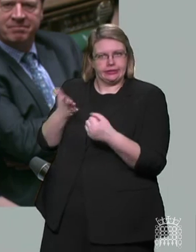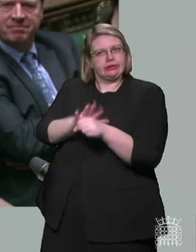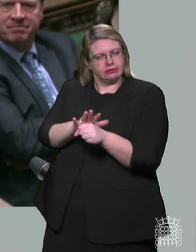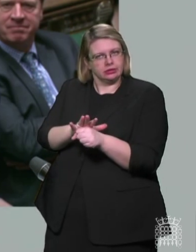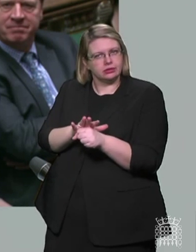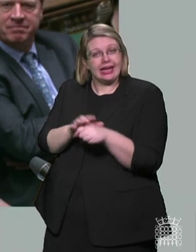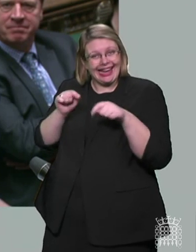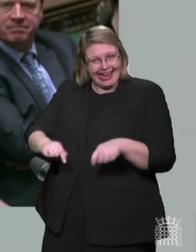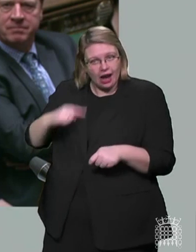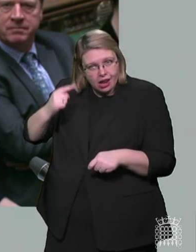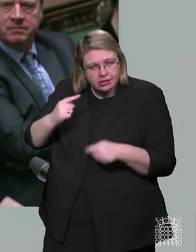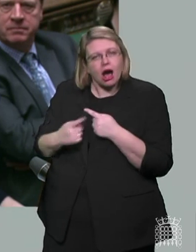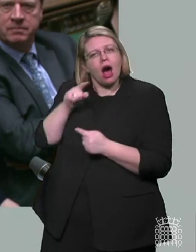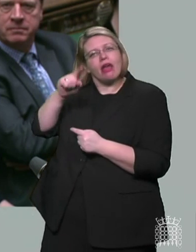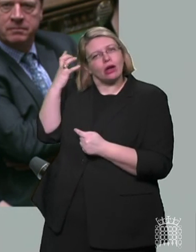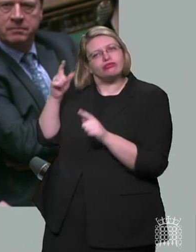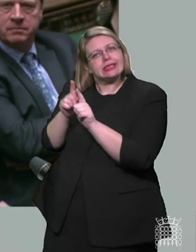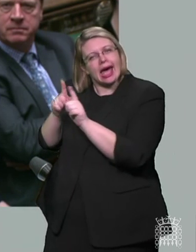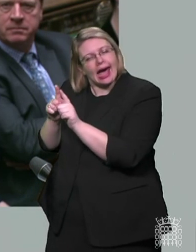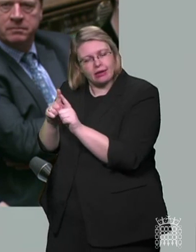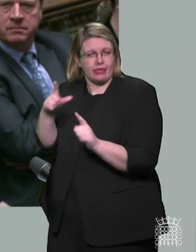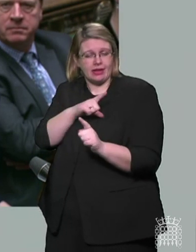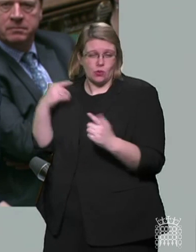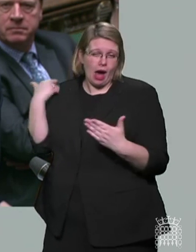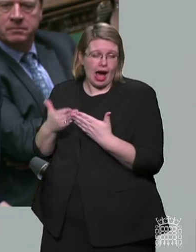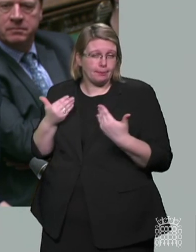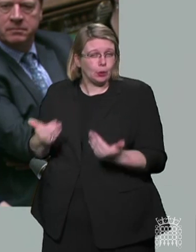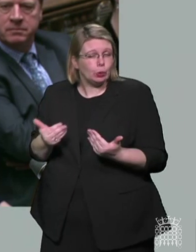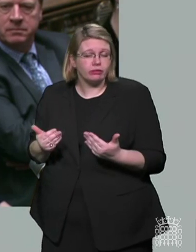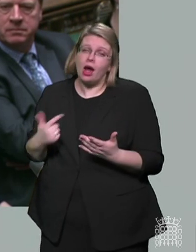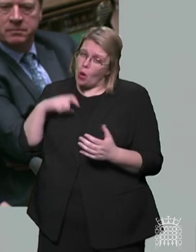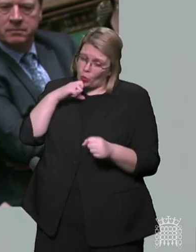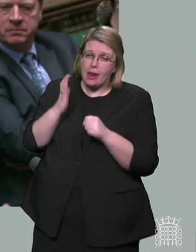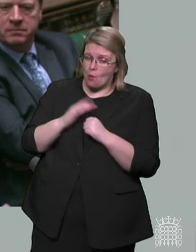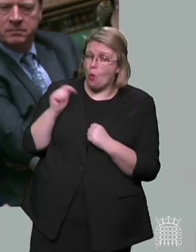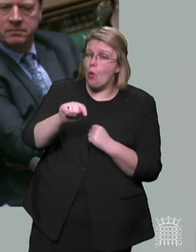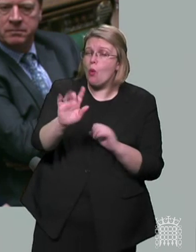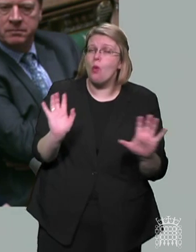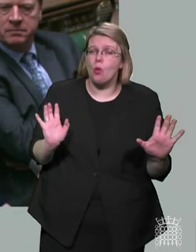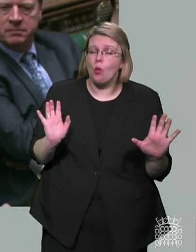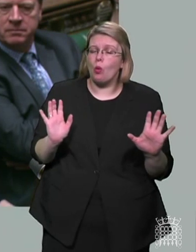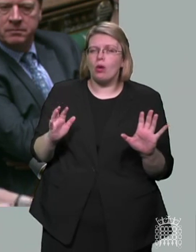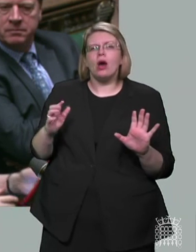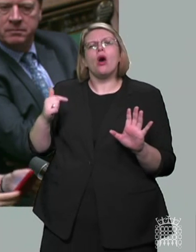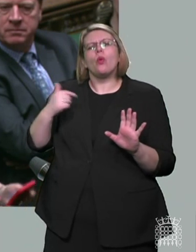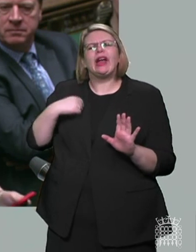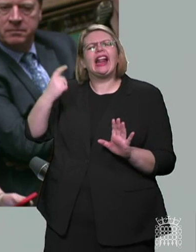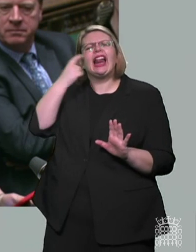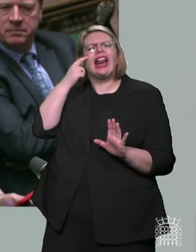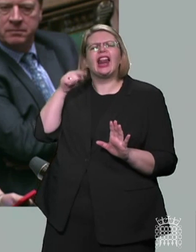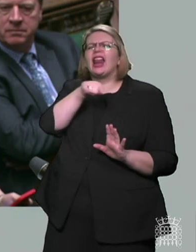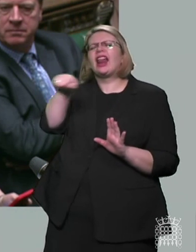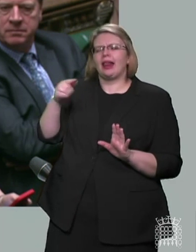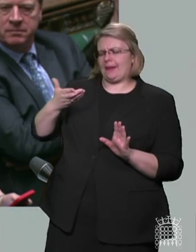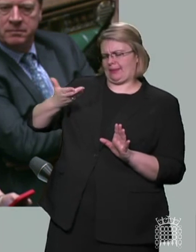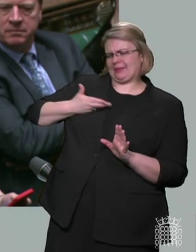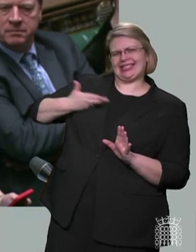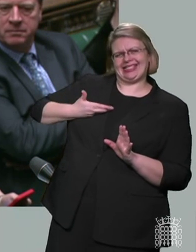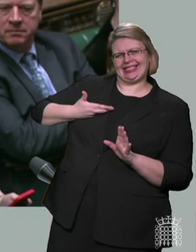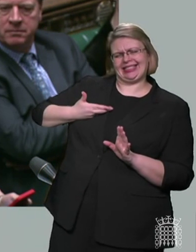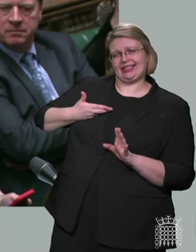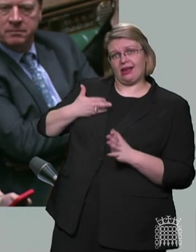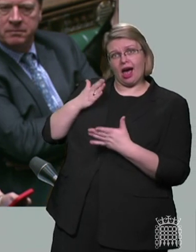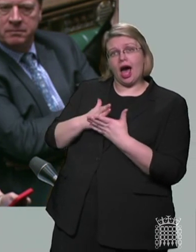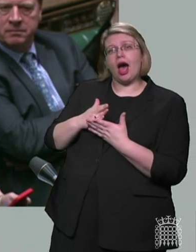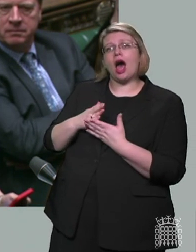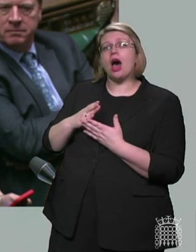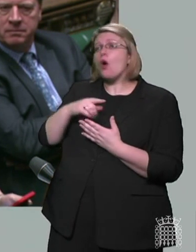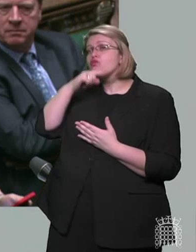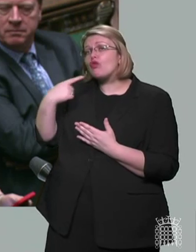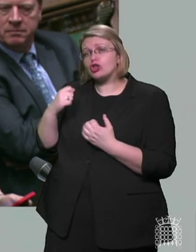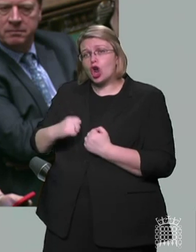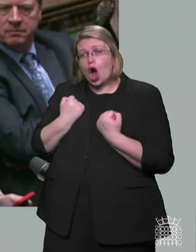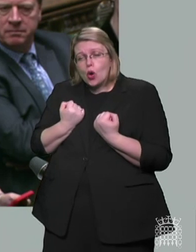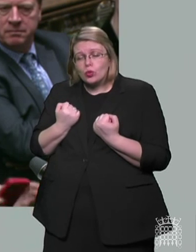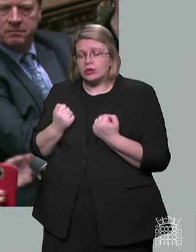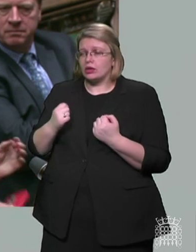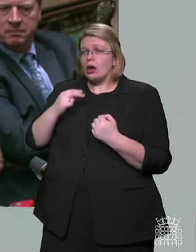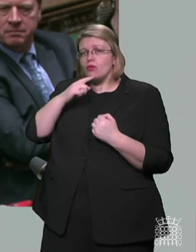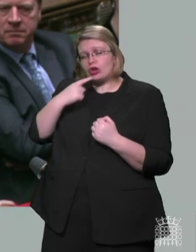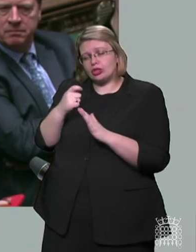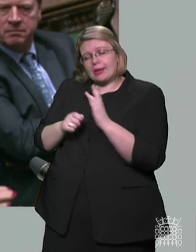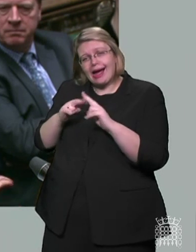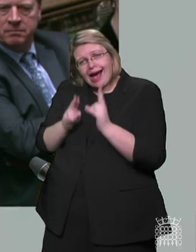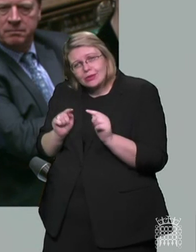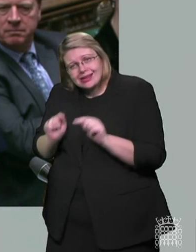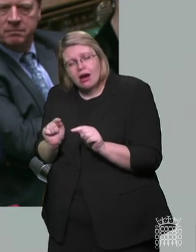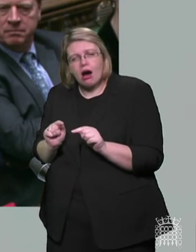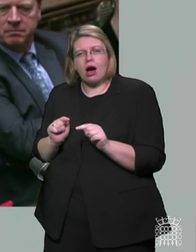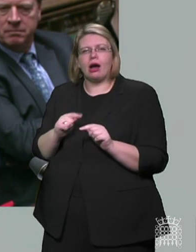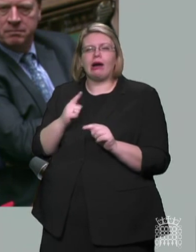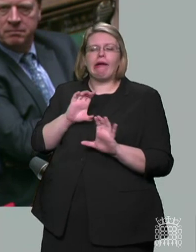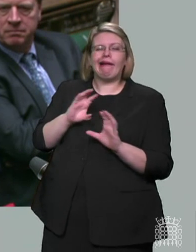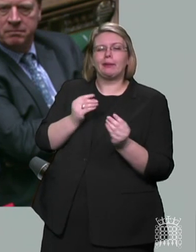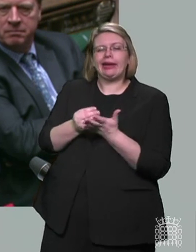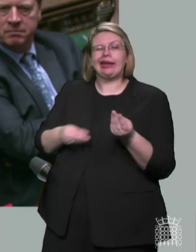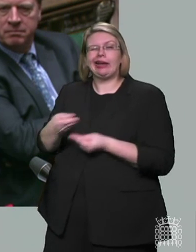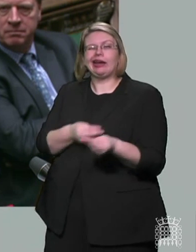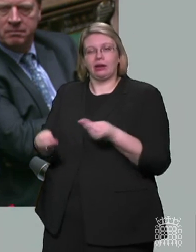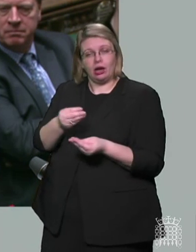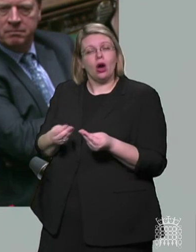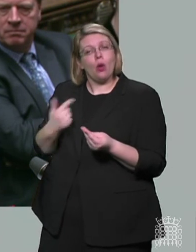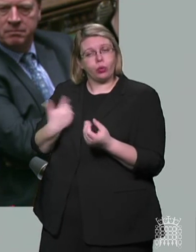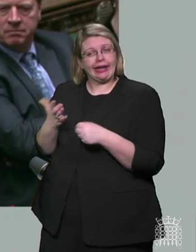That is why we have already taken the steps we have taken, but we are going much further to uncloak the true owners of Russian companies and Russian properties in this country, and it is high time.